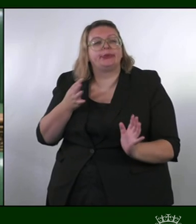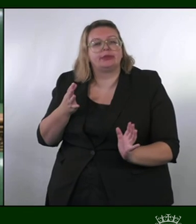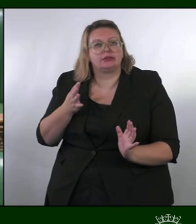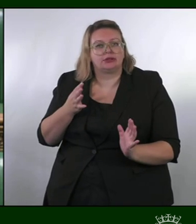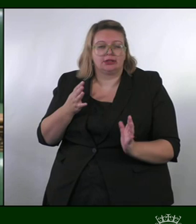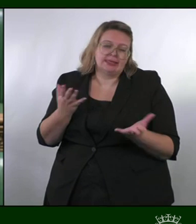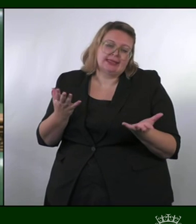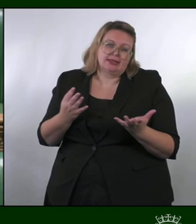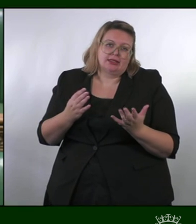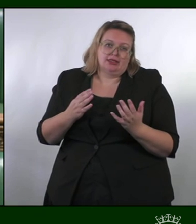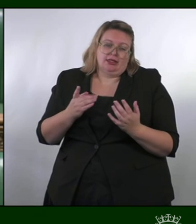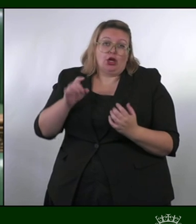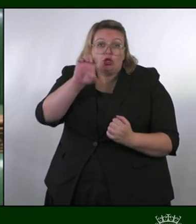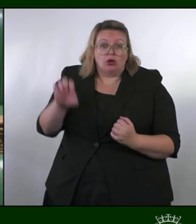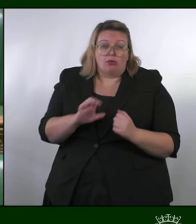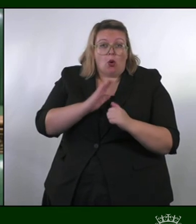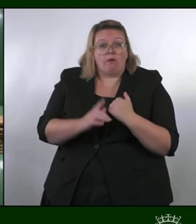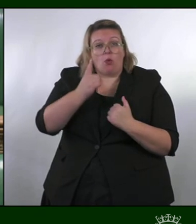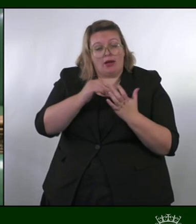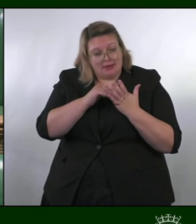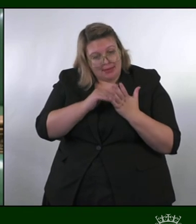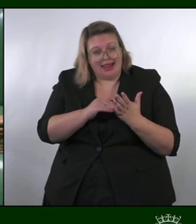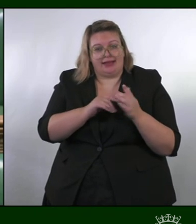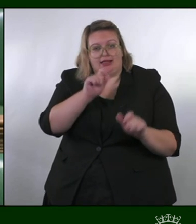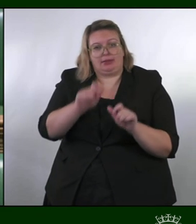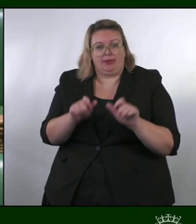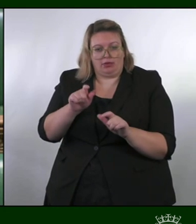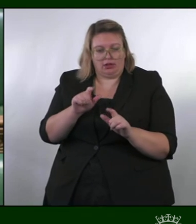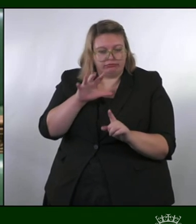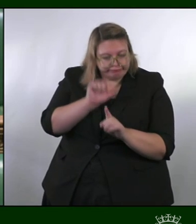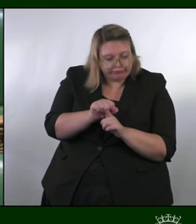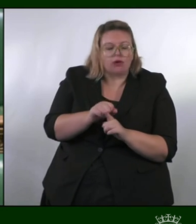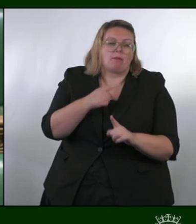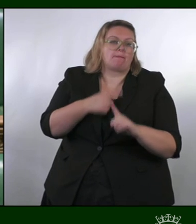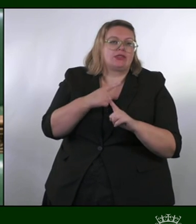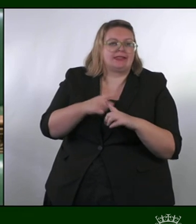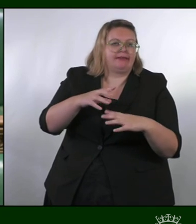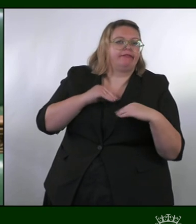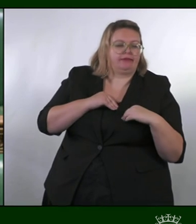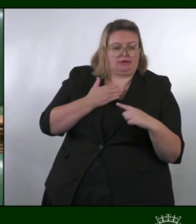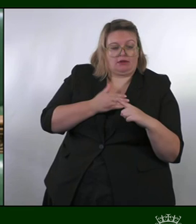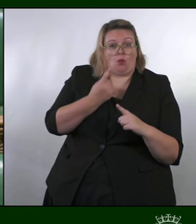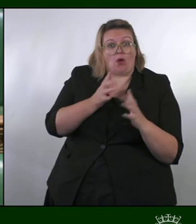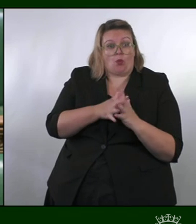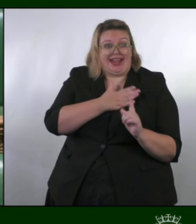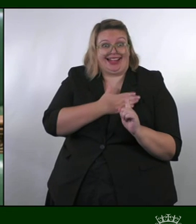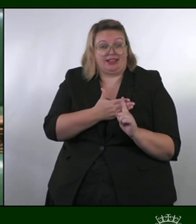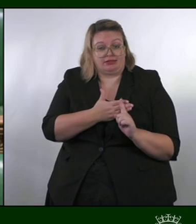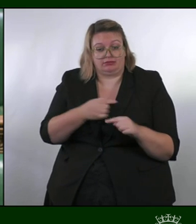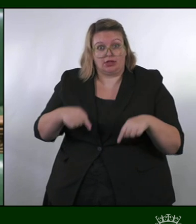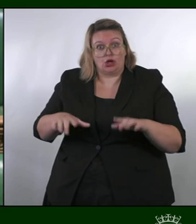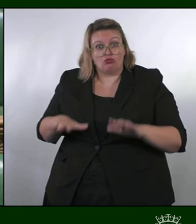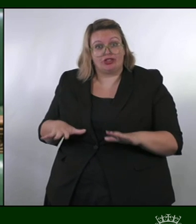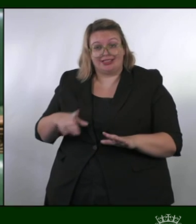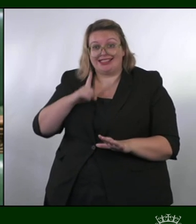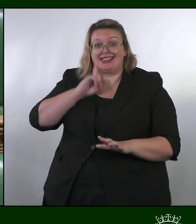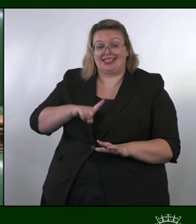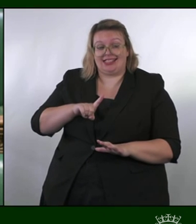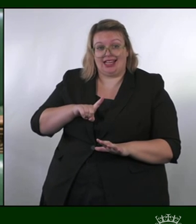Does the nationwide R number need to fall below 1, as the Prime Minister suggested last week, or just the regional R number?